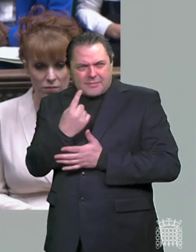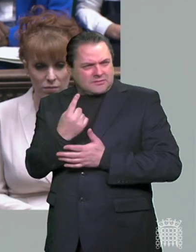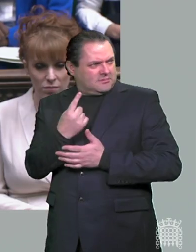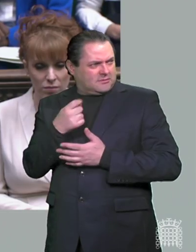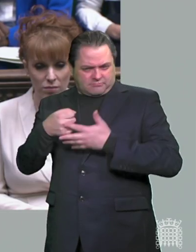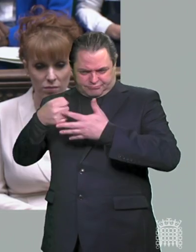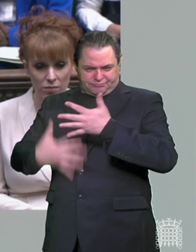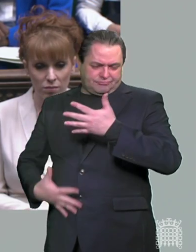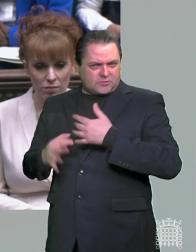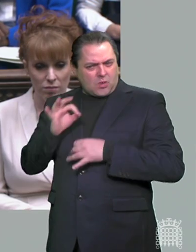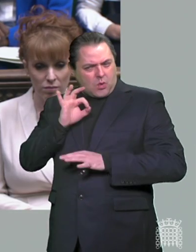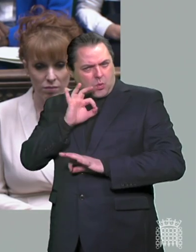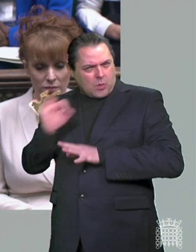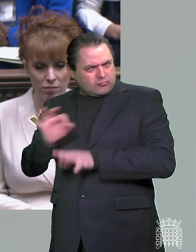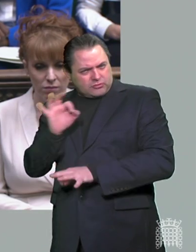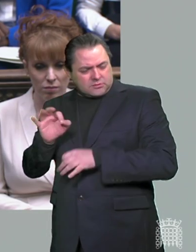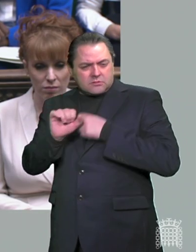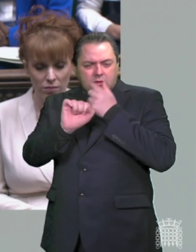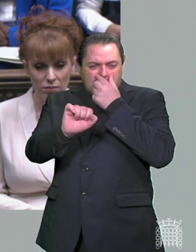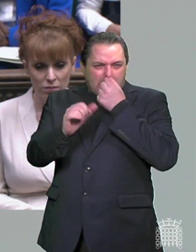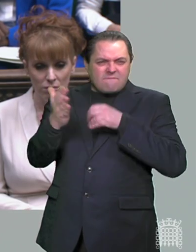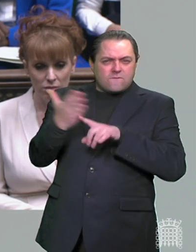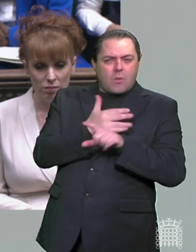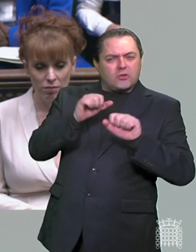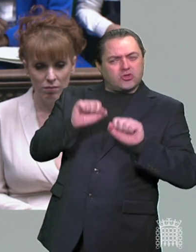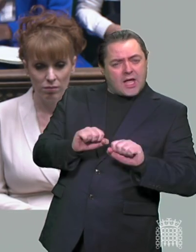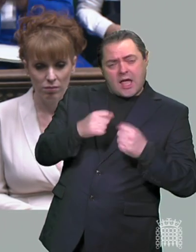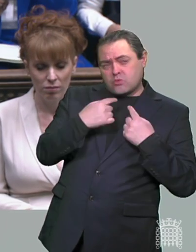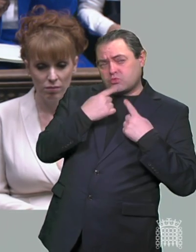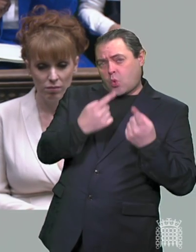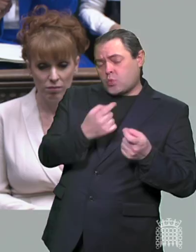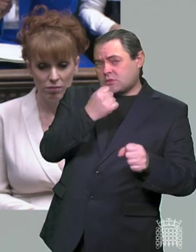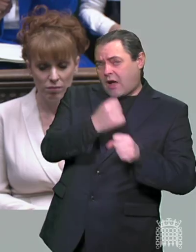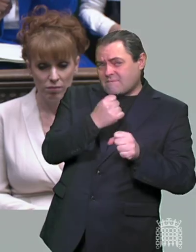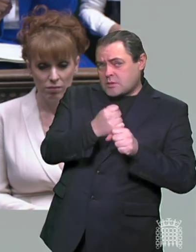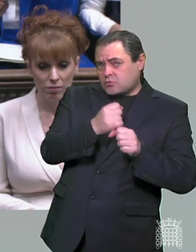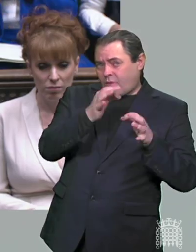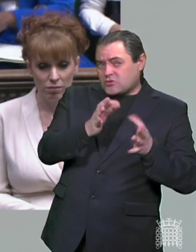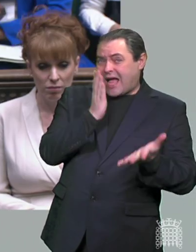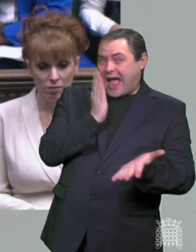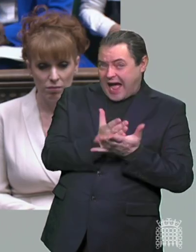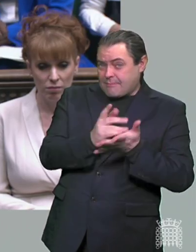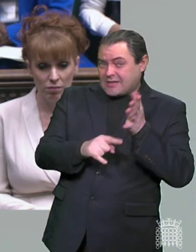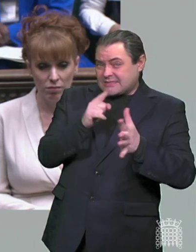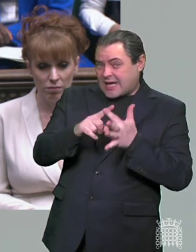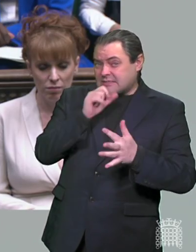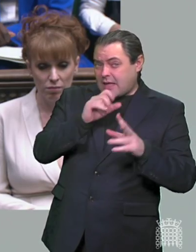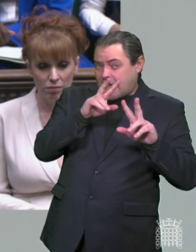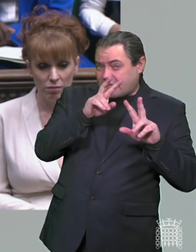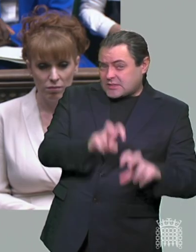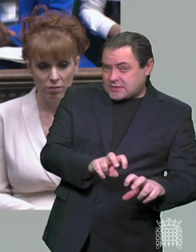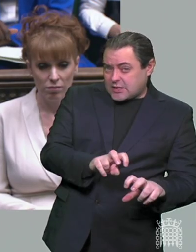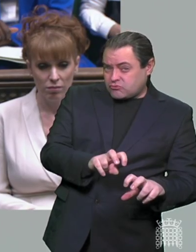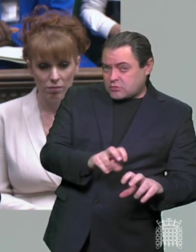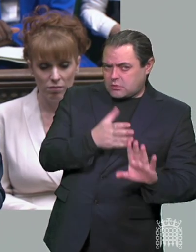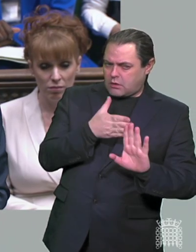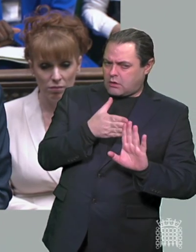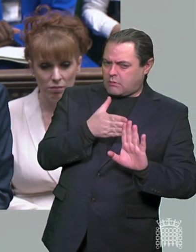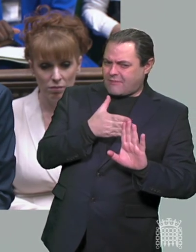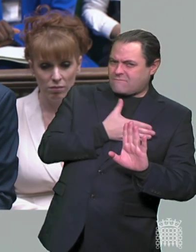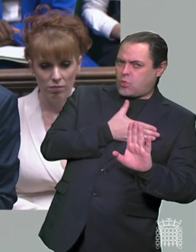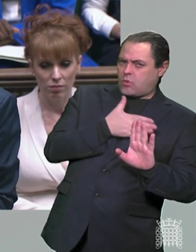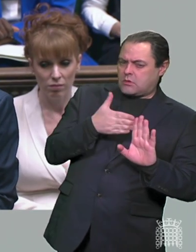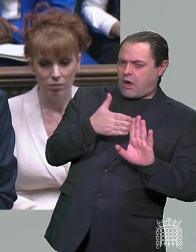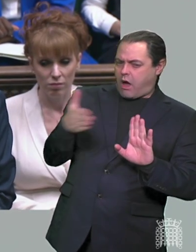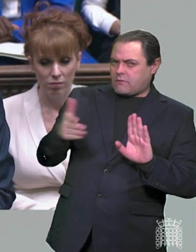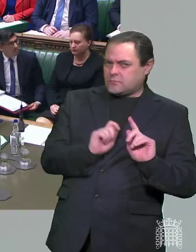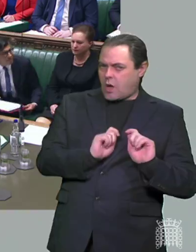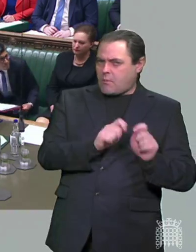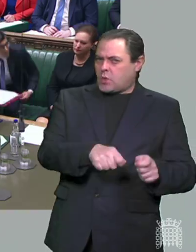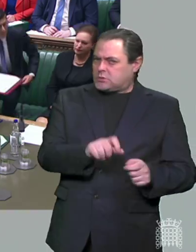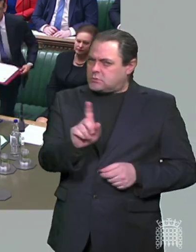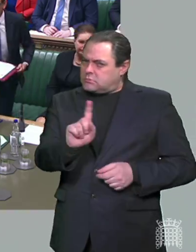Did his now former chair, the right honourable Member for Stratford-on-Avon, tell Government officials that he was under investigation by the taxman before or after the Prime Minister appointed him?